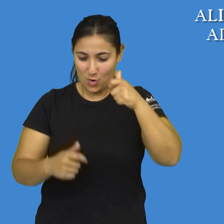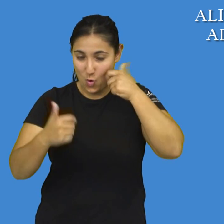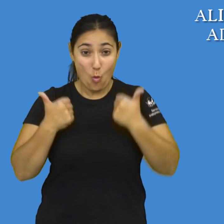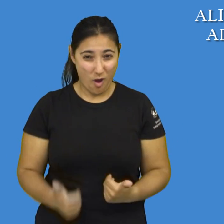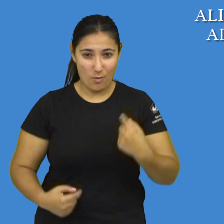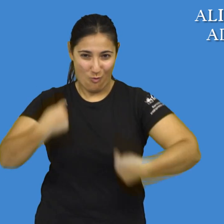cuerpo